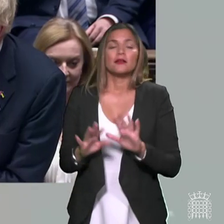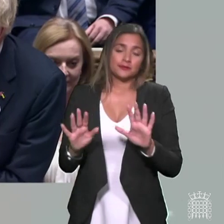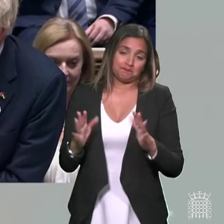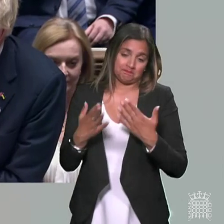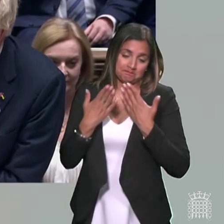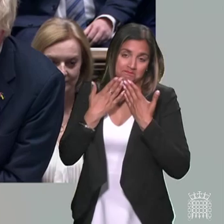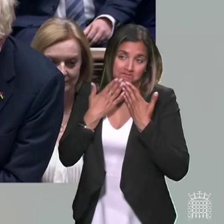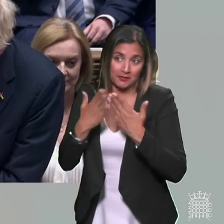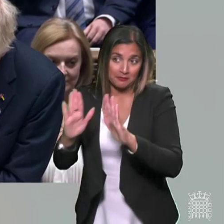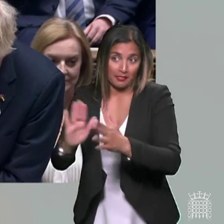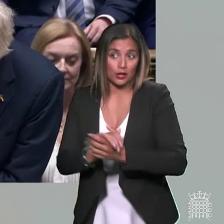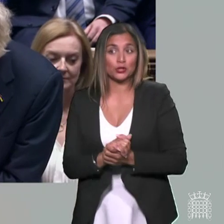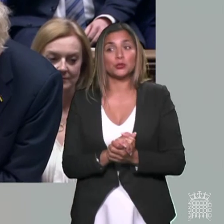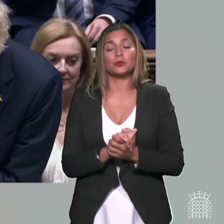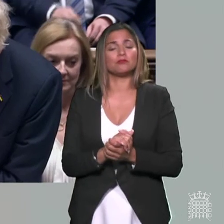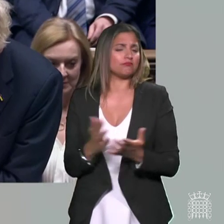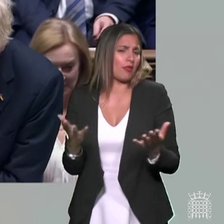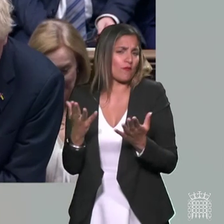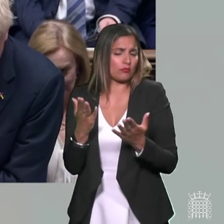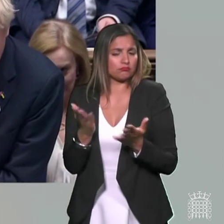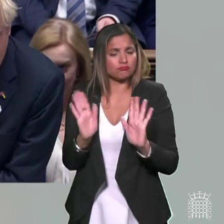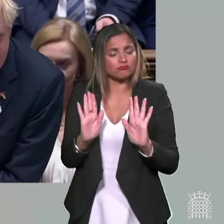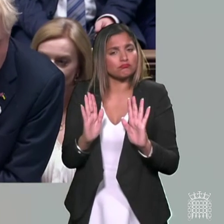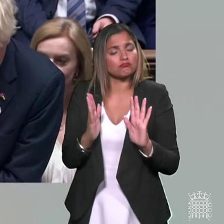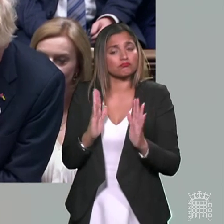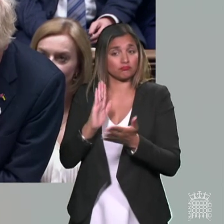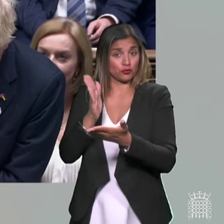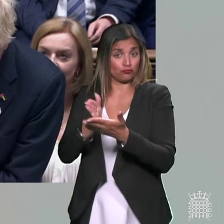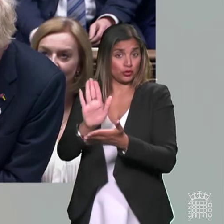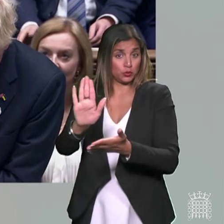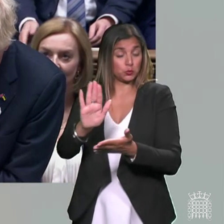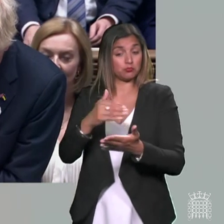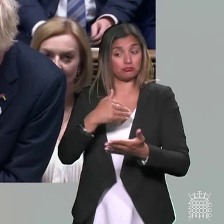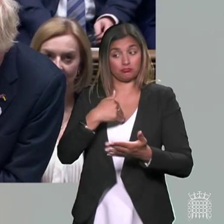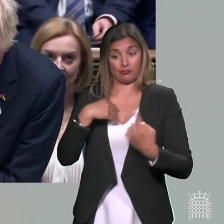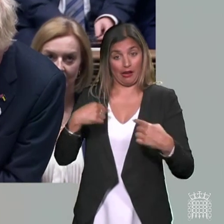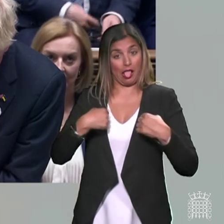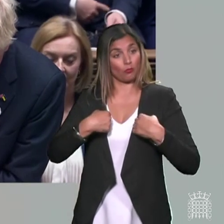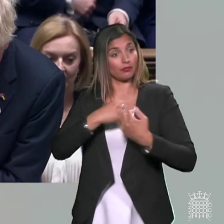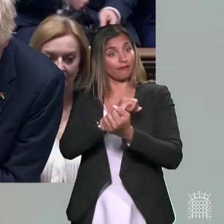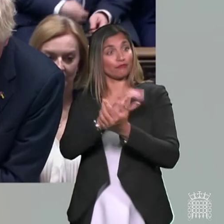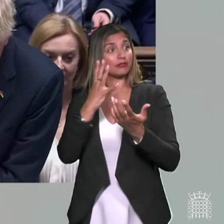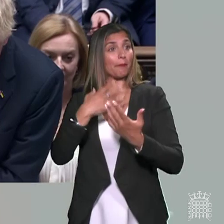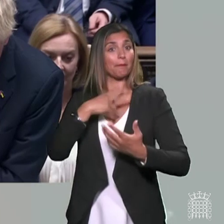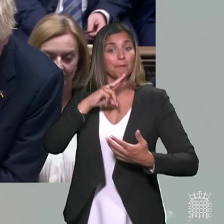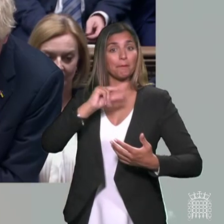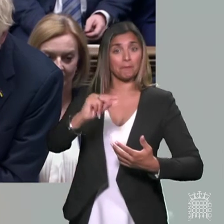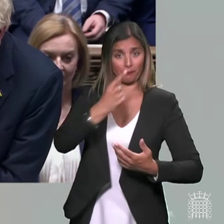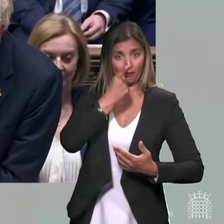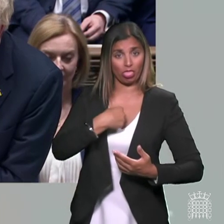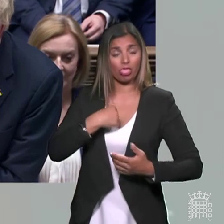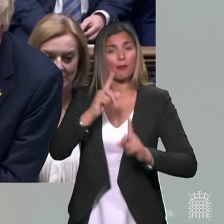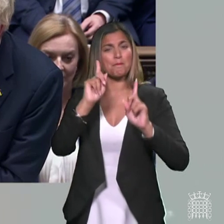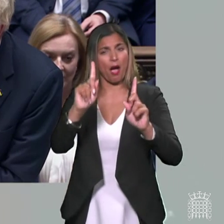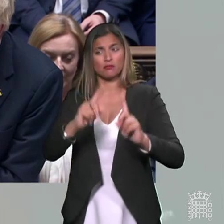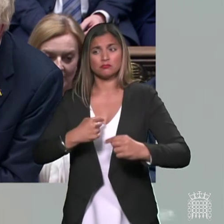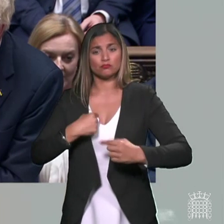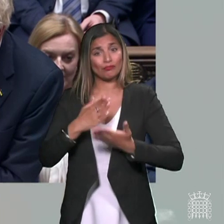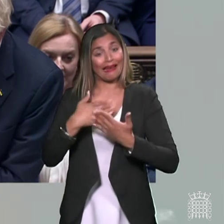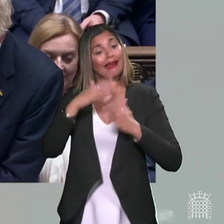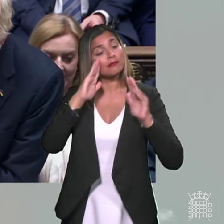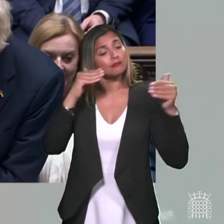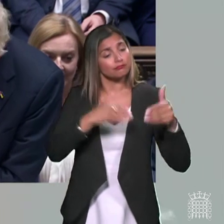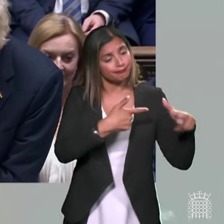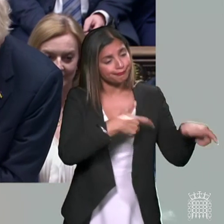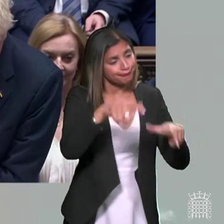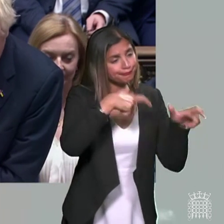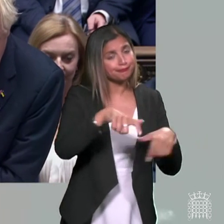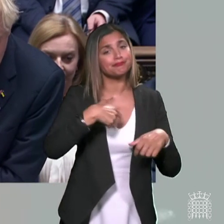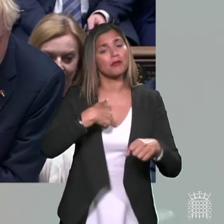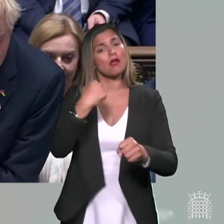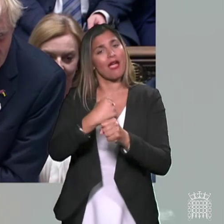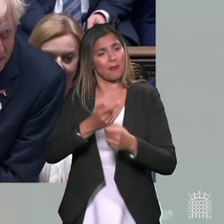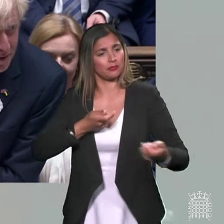It is perfectly true that I am grateful for the ability to speak my mind, which I never really lost, but what I am focusing on is continuing the government of the country.